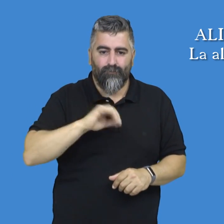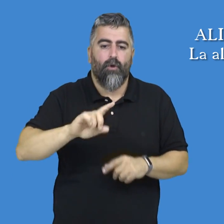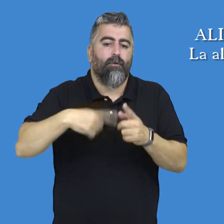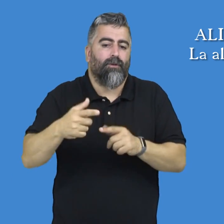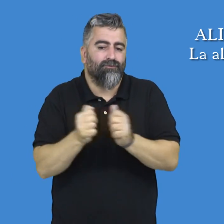despues